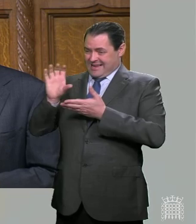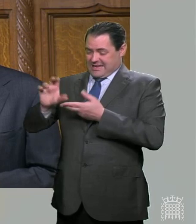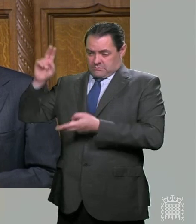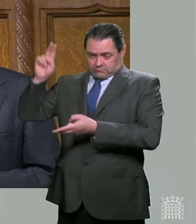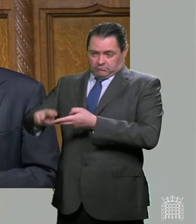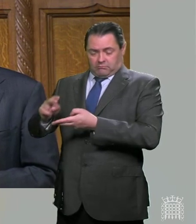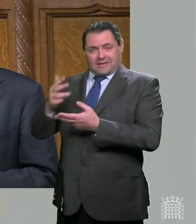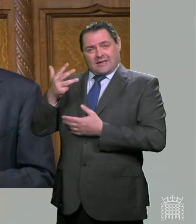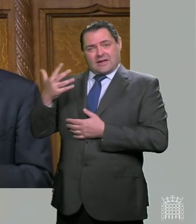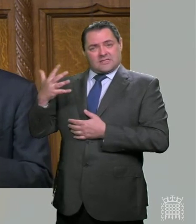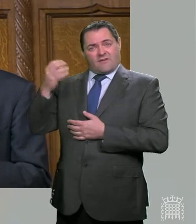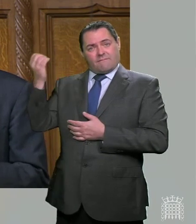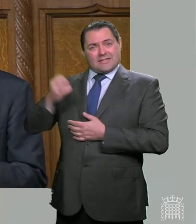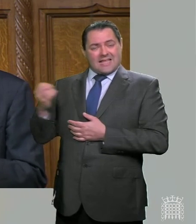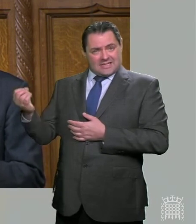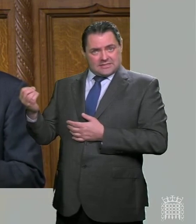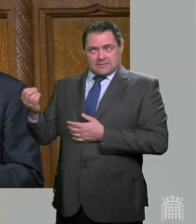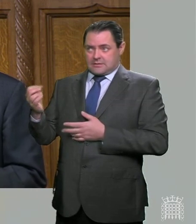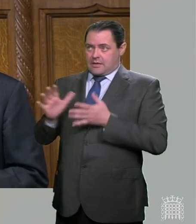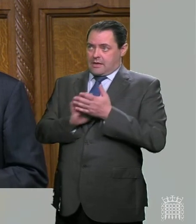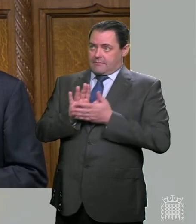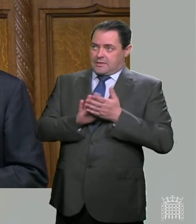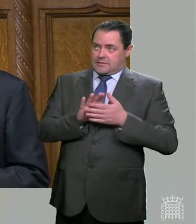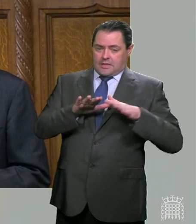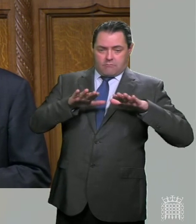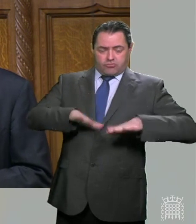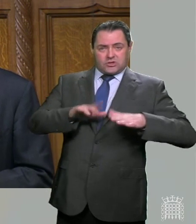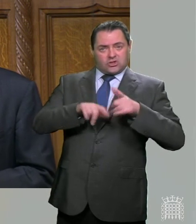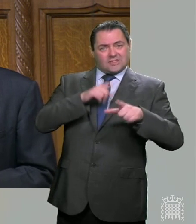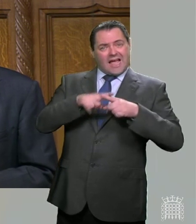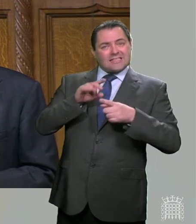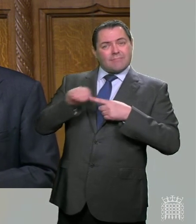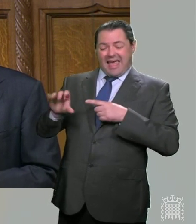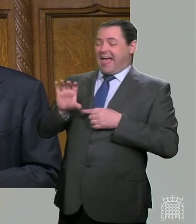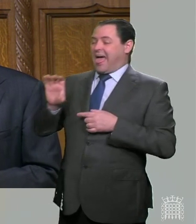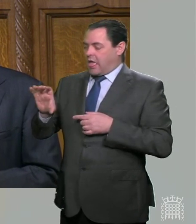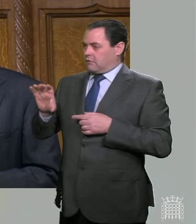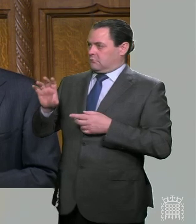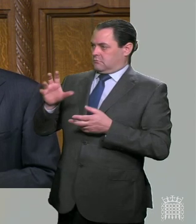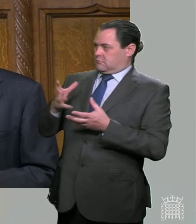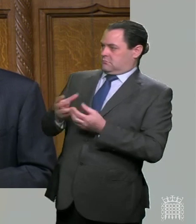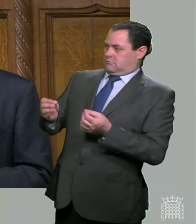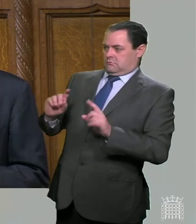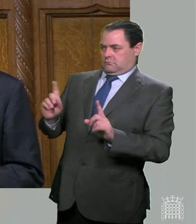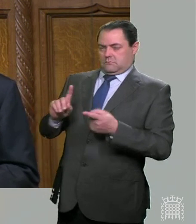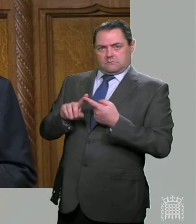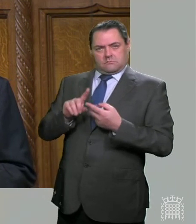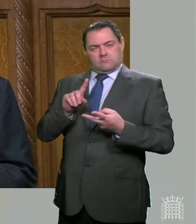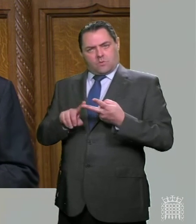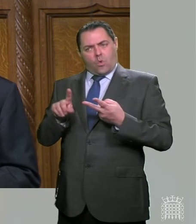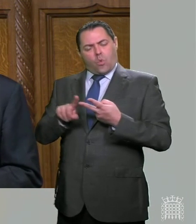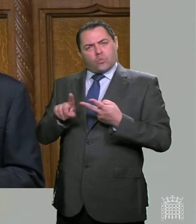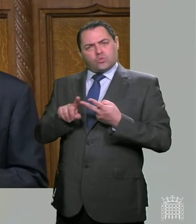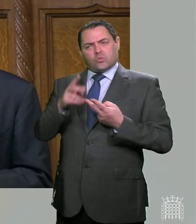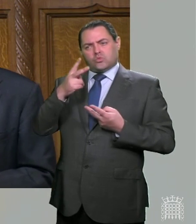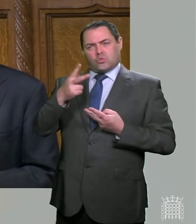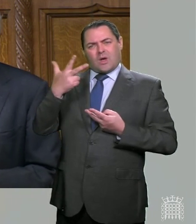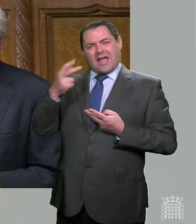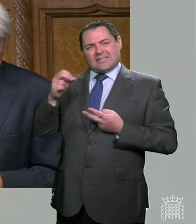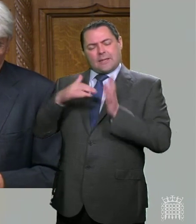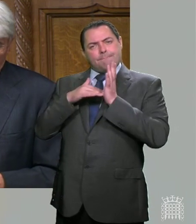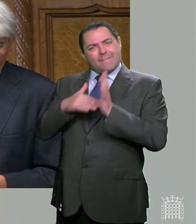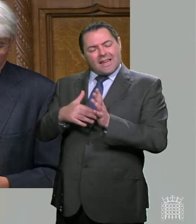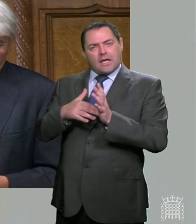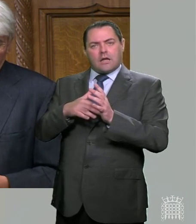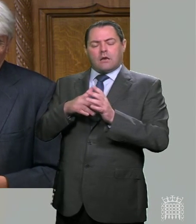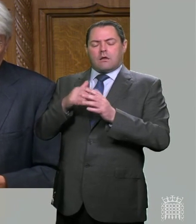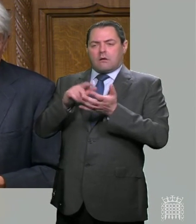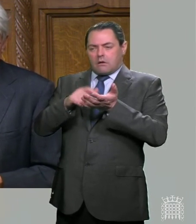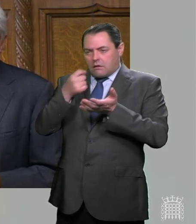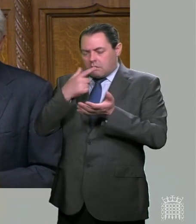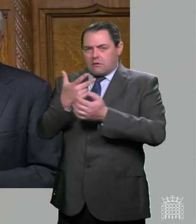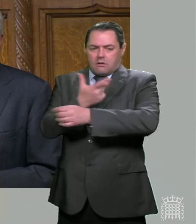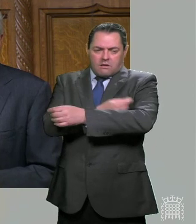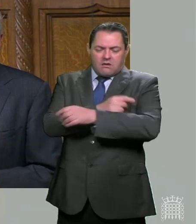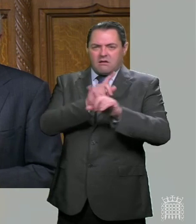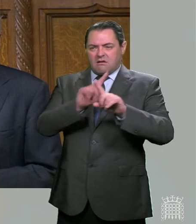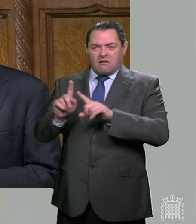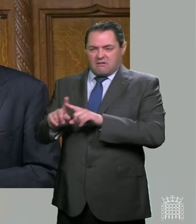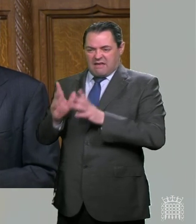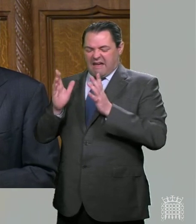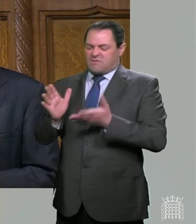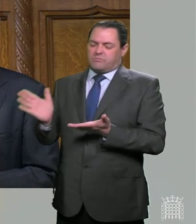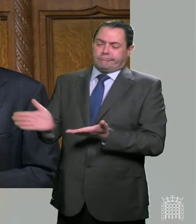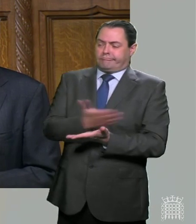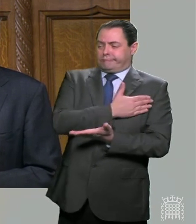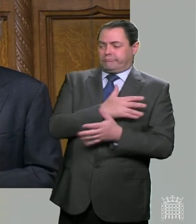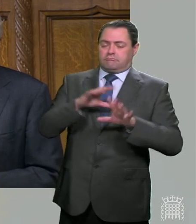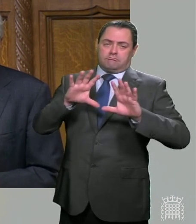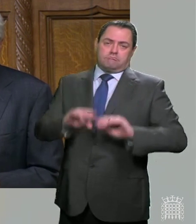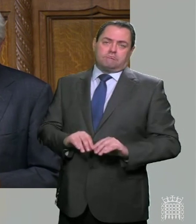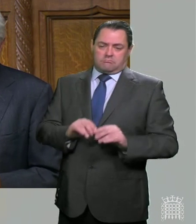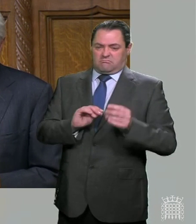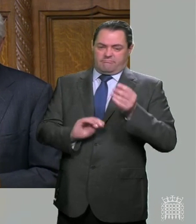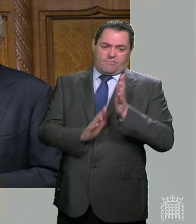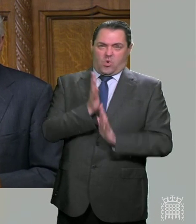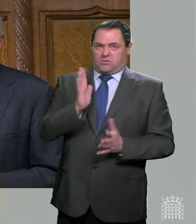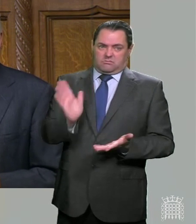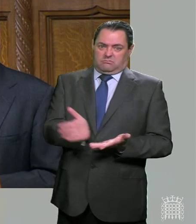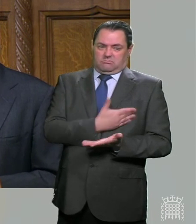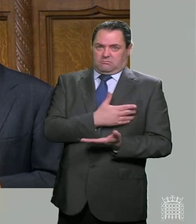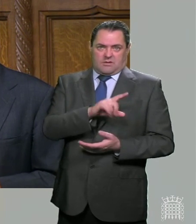That will not only write off quite a considerable investment by British taxpayers in this important work, but mean that 280 million drugs, tablets and vaccines will have to be written off and burned or destroyed.